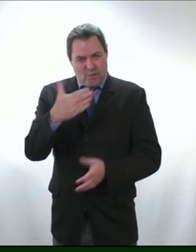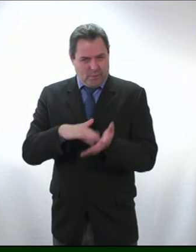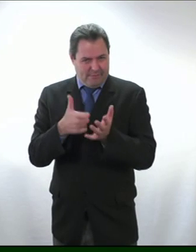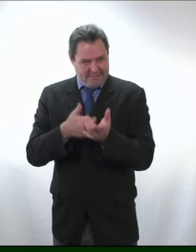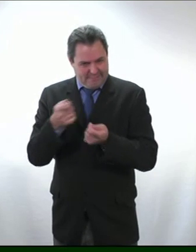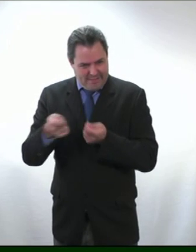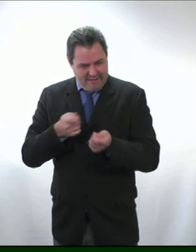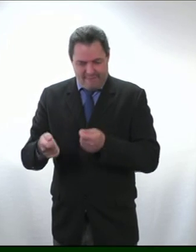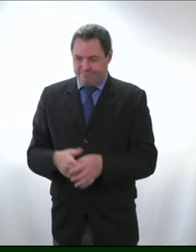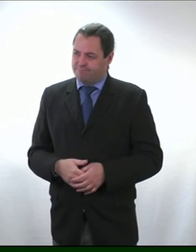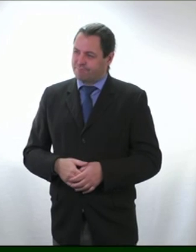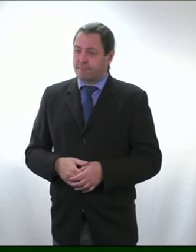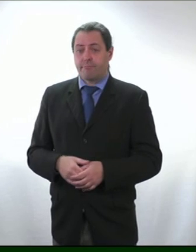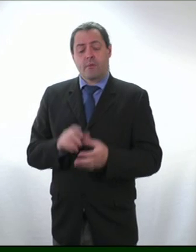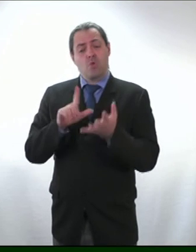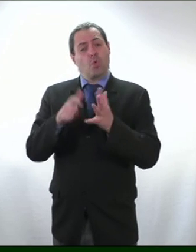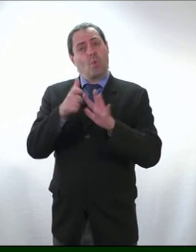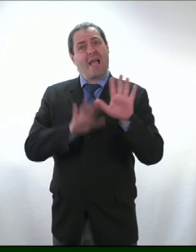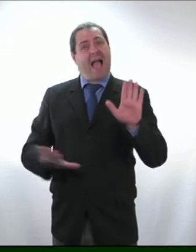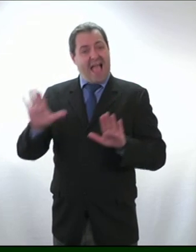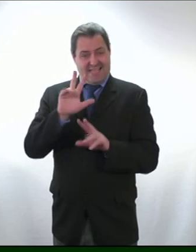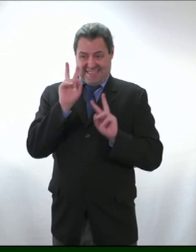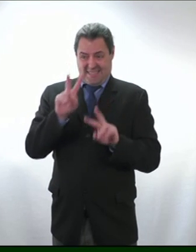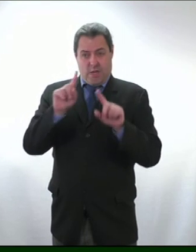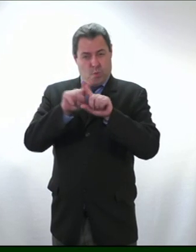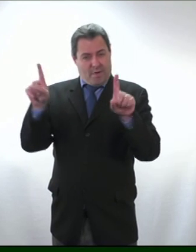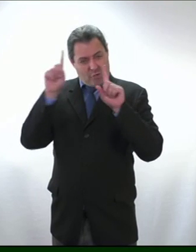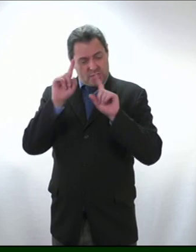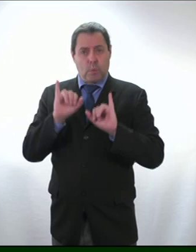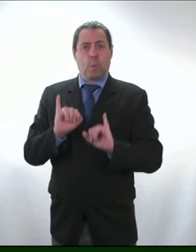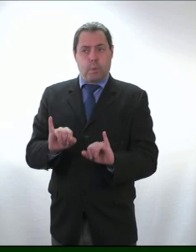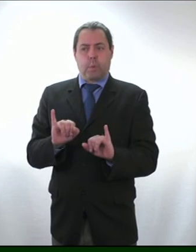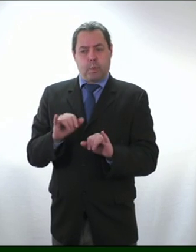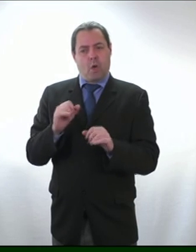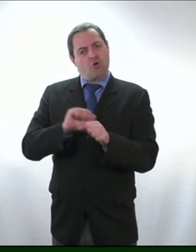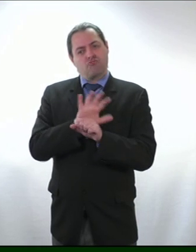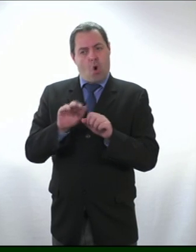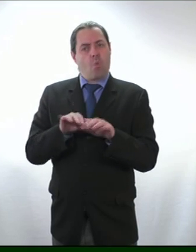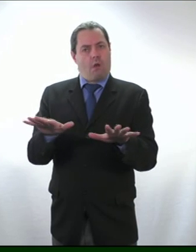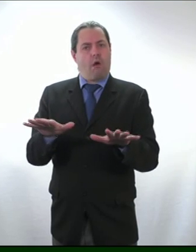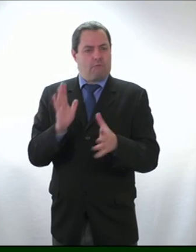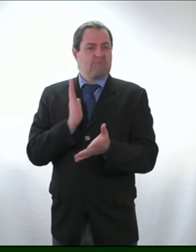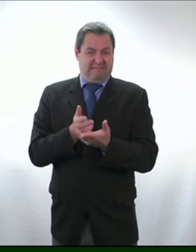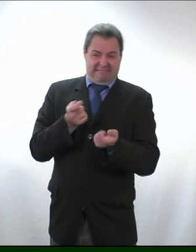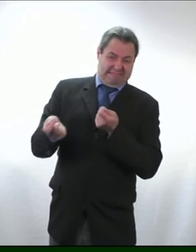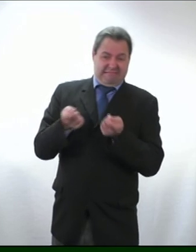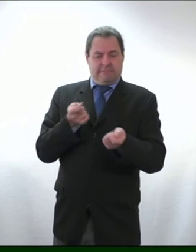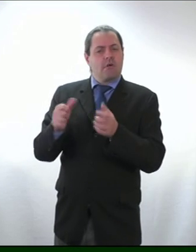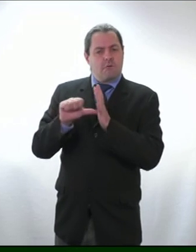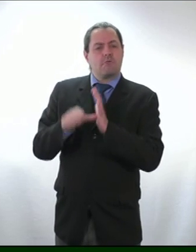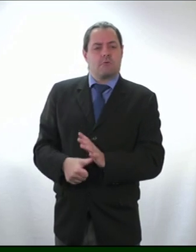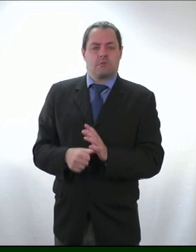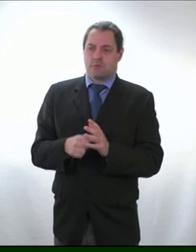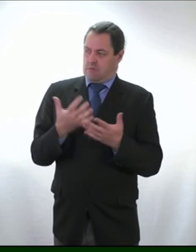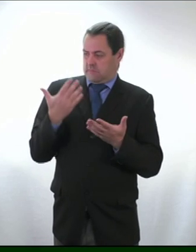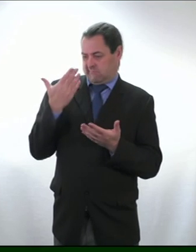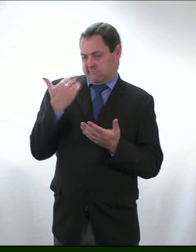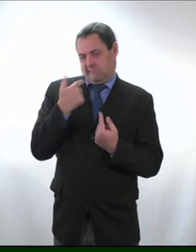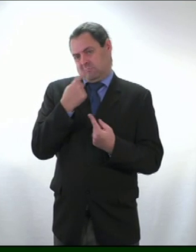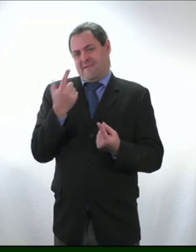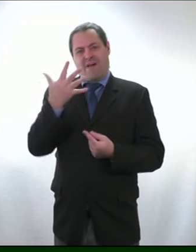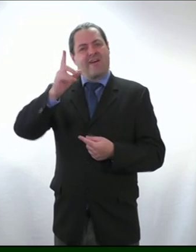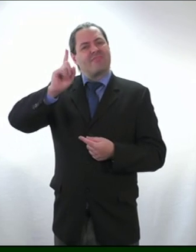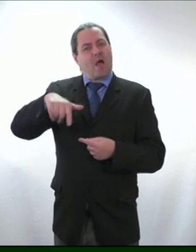Across the UK, our universities are struggling to contain the coronavirus, with some 5,000 cases reported in recent weeks.